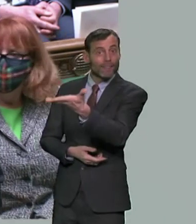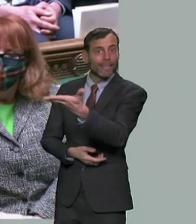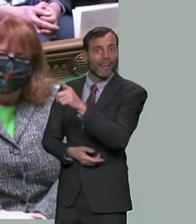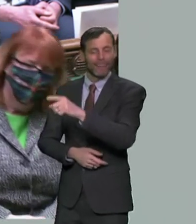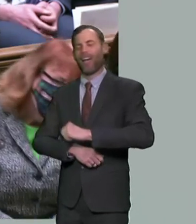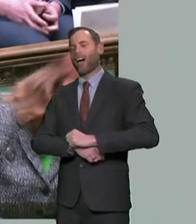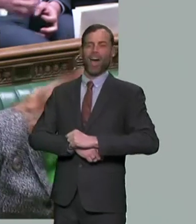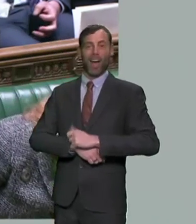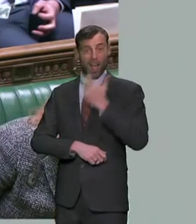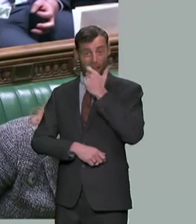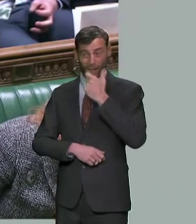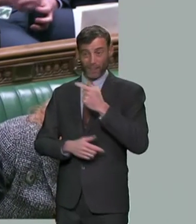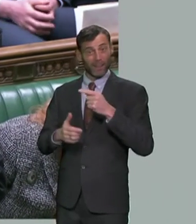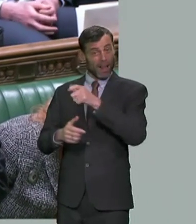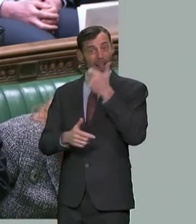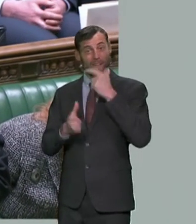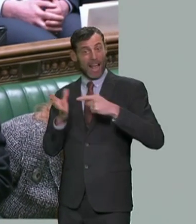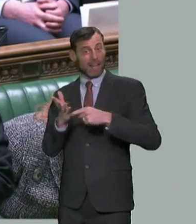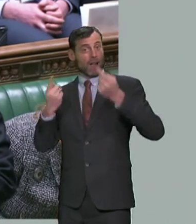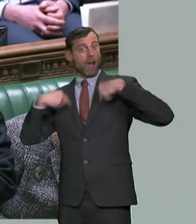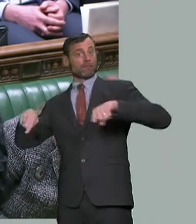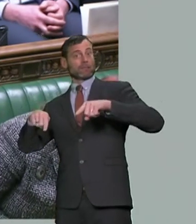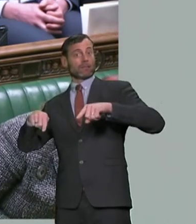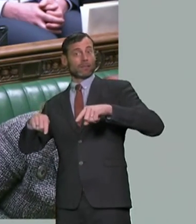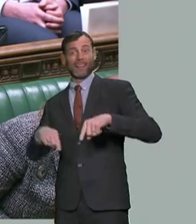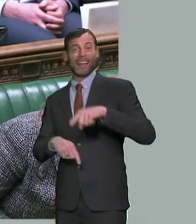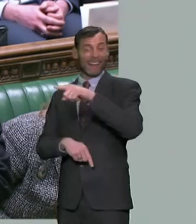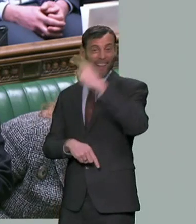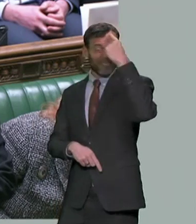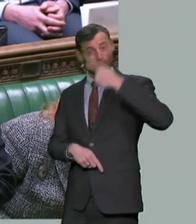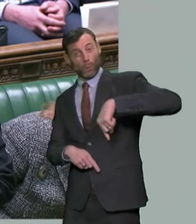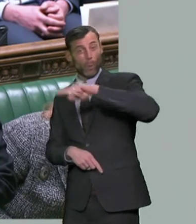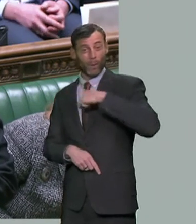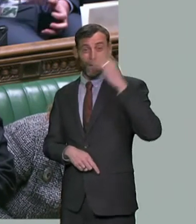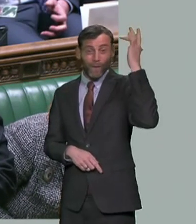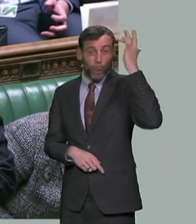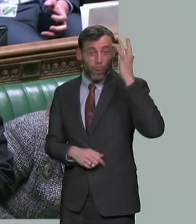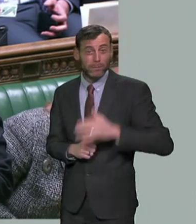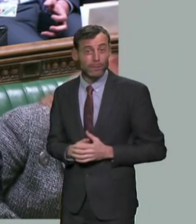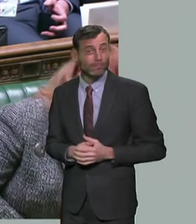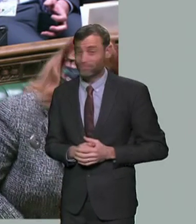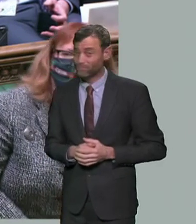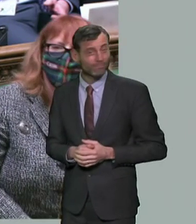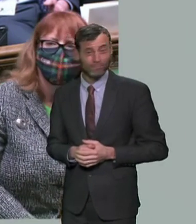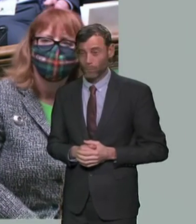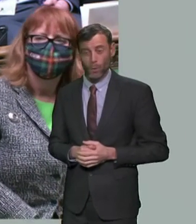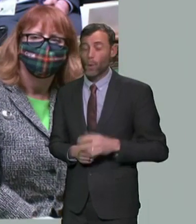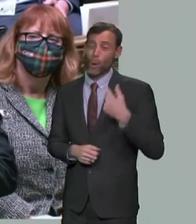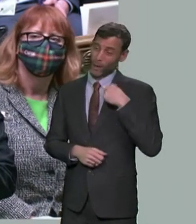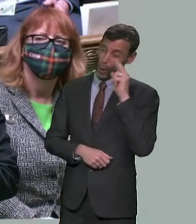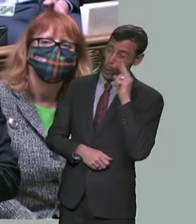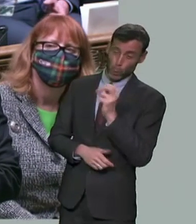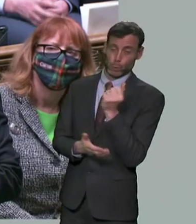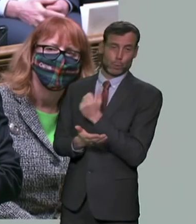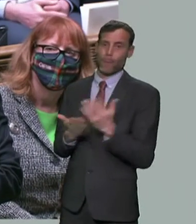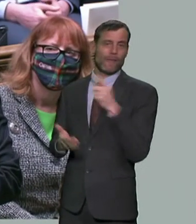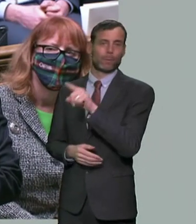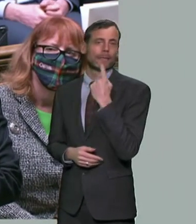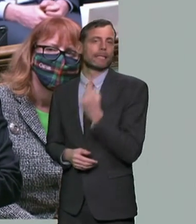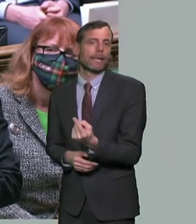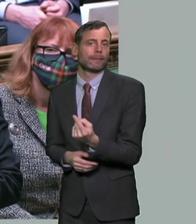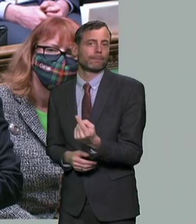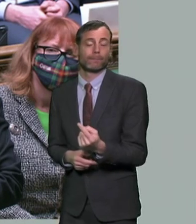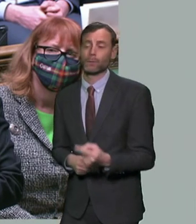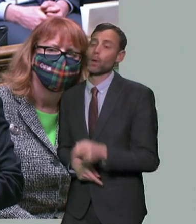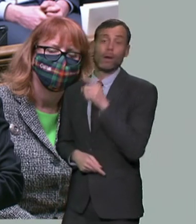He is laughing at the British public, taking the public for fools.